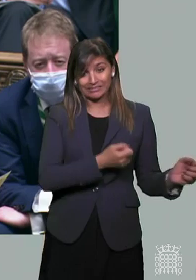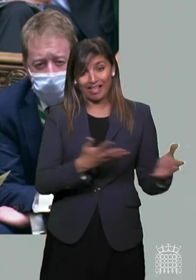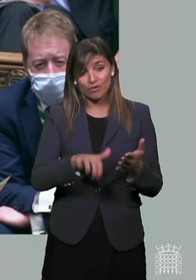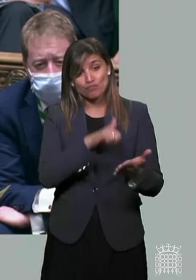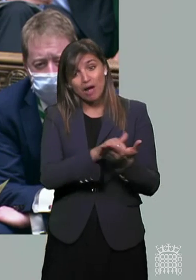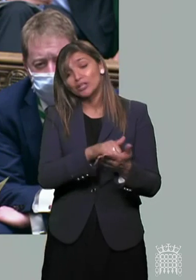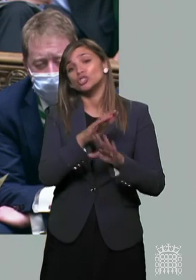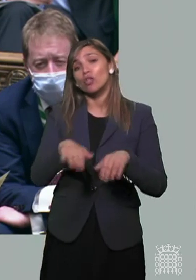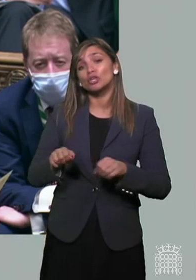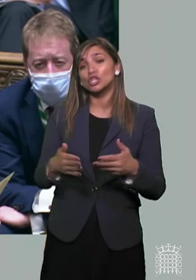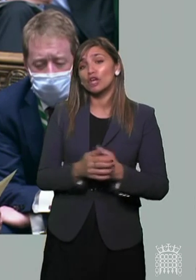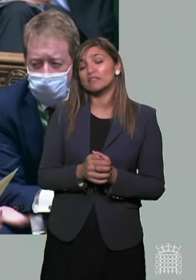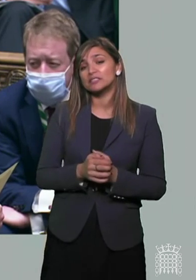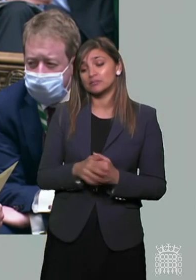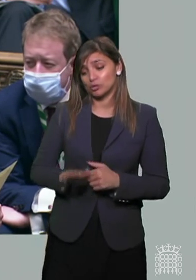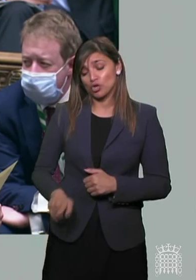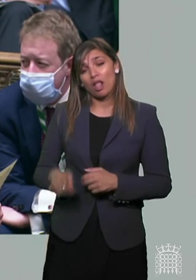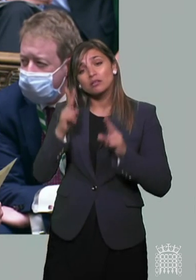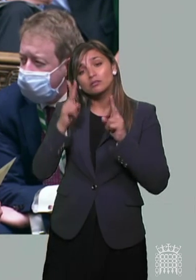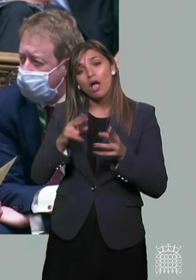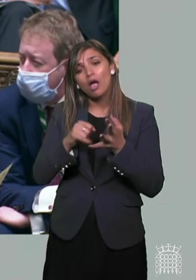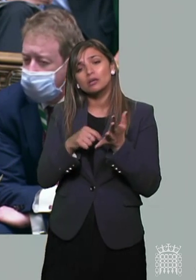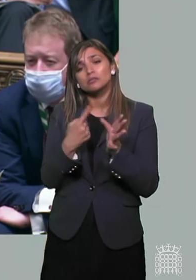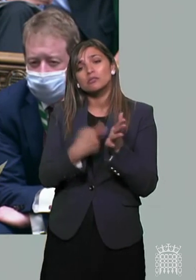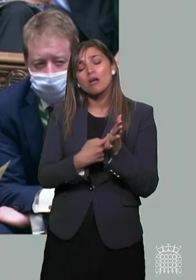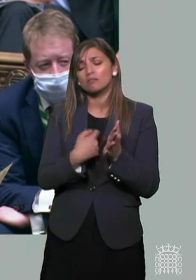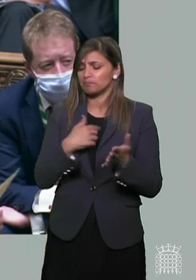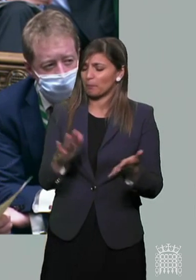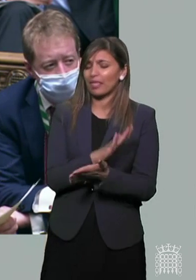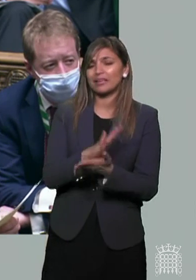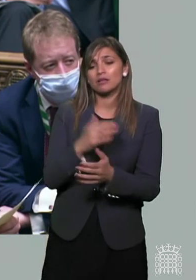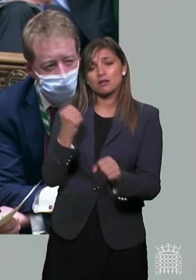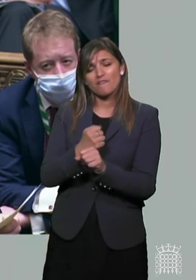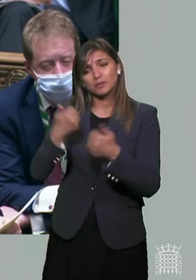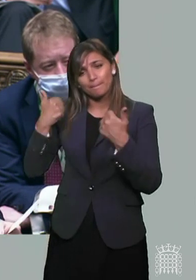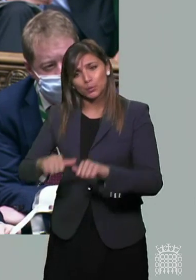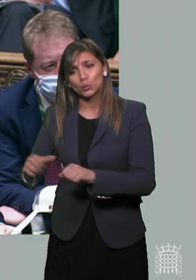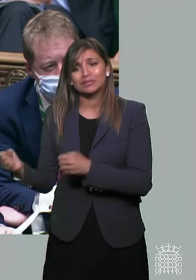Since the death of Star, I am pleased that the Government have sent in a commissioner—